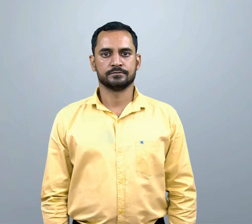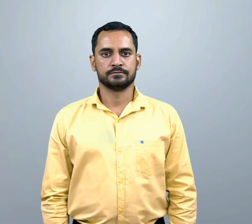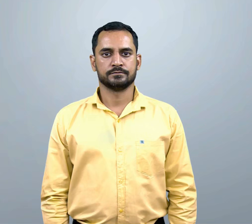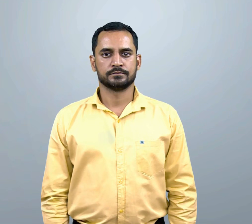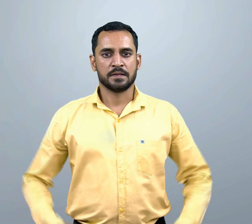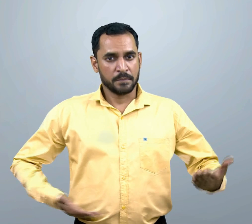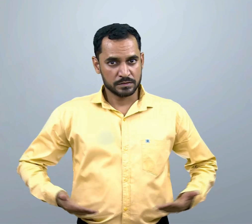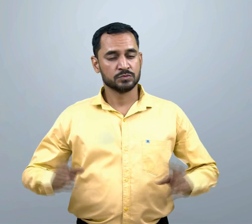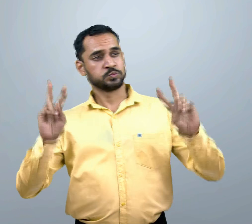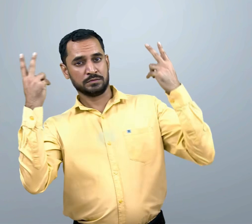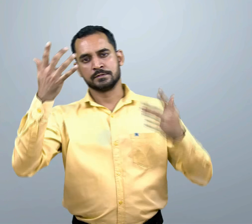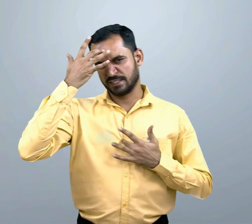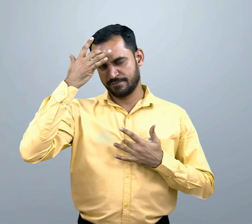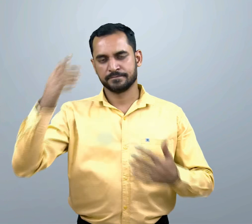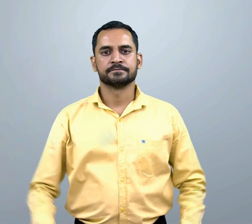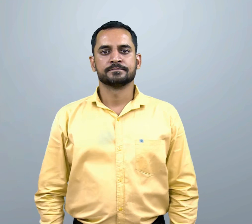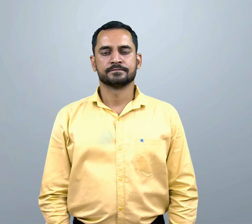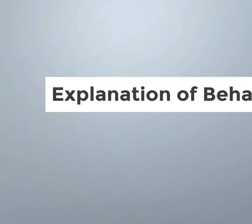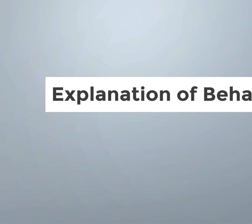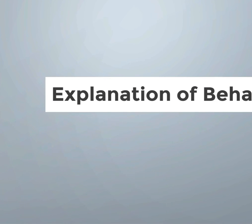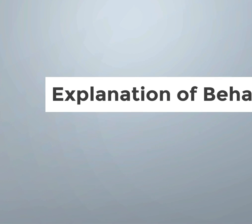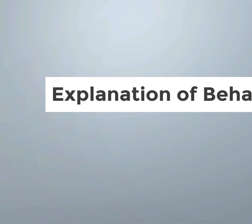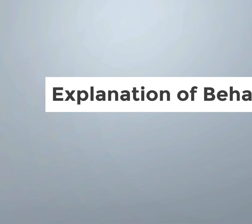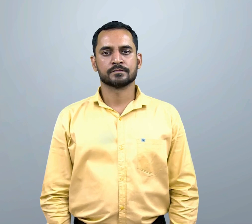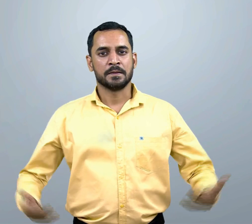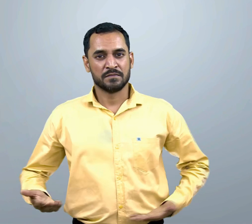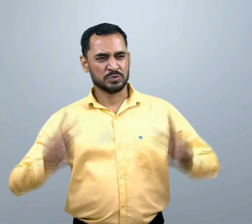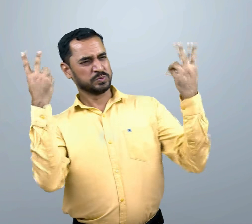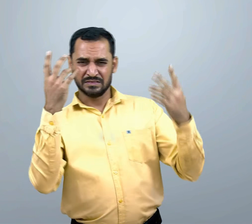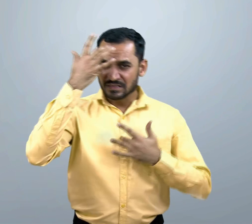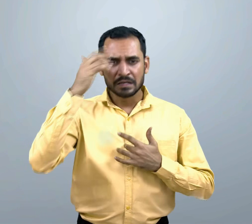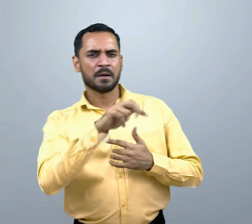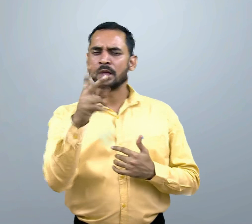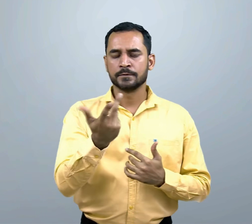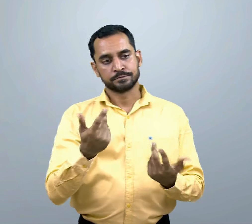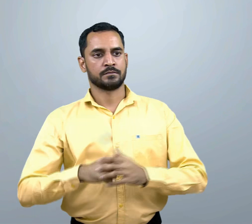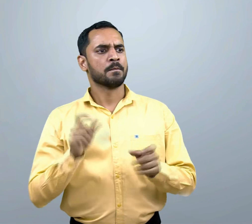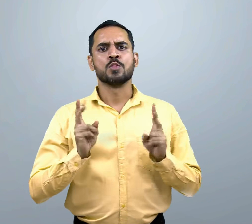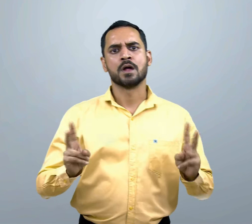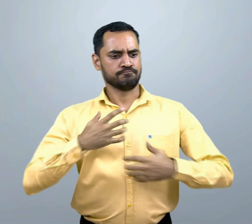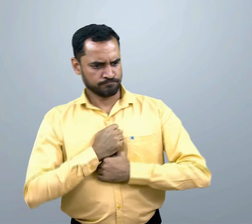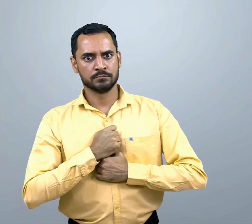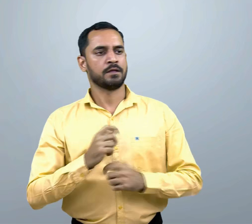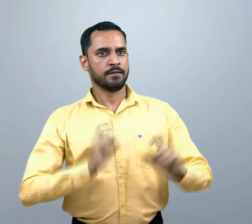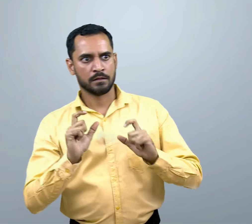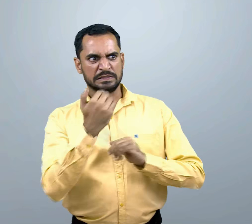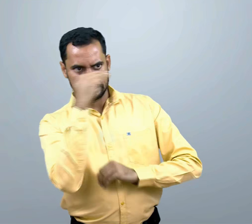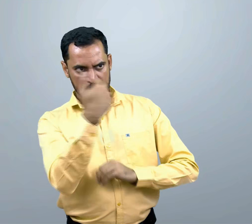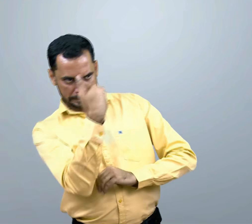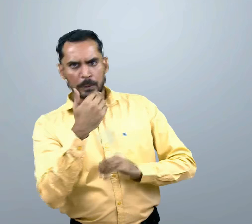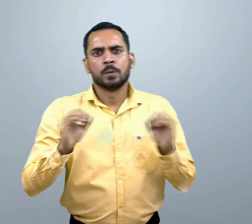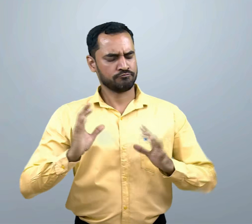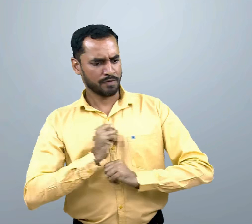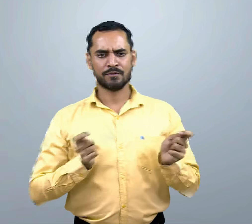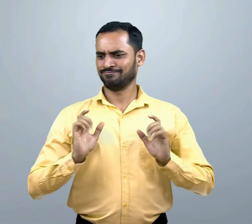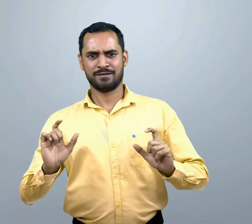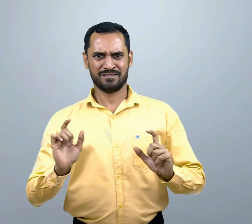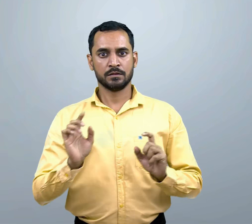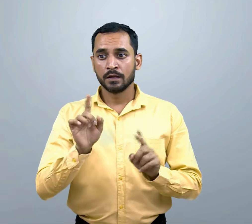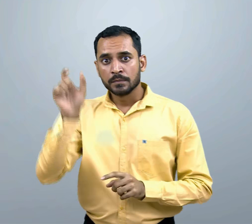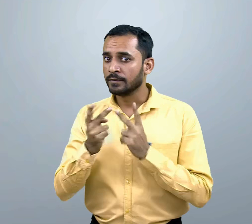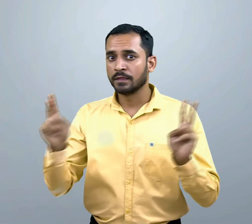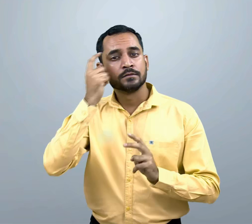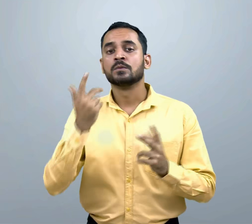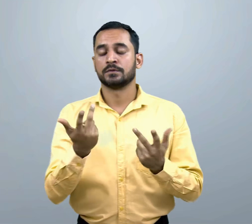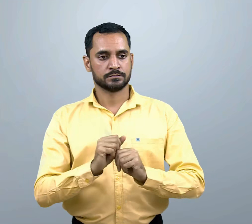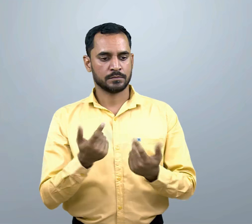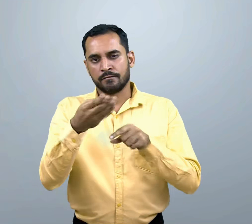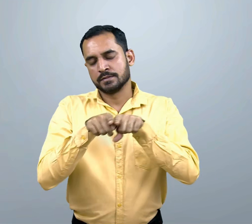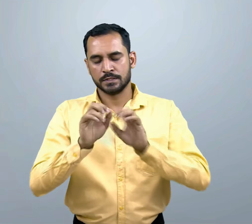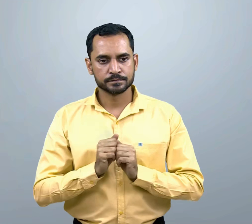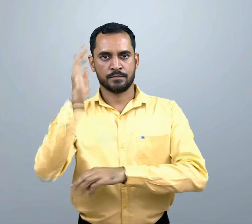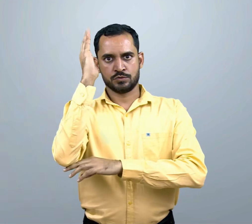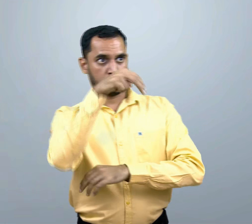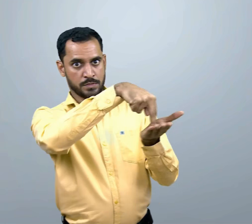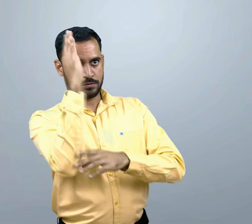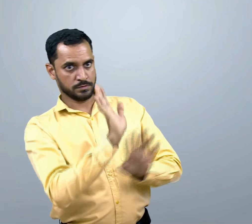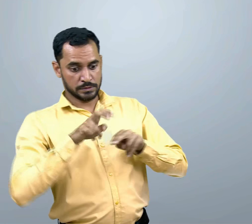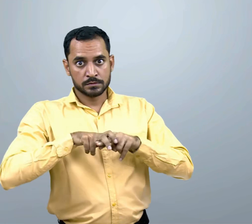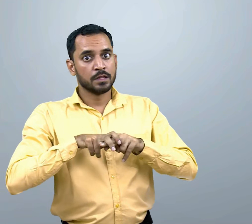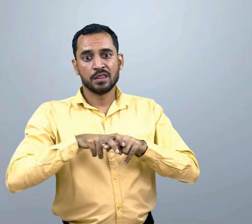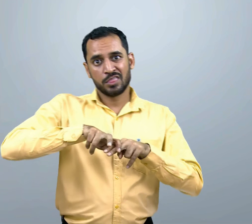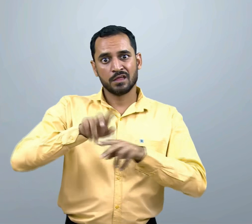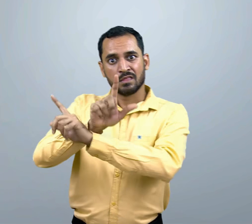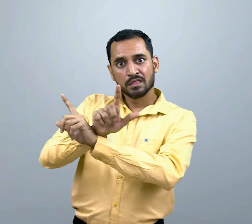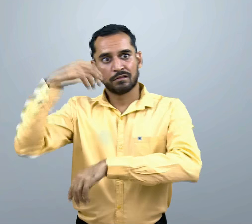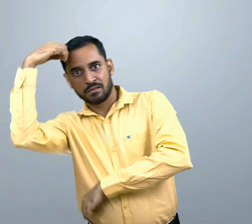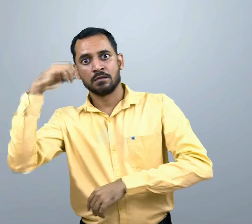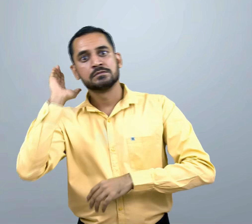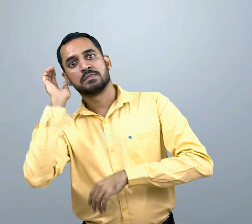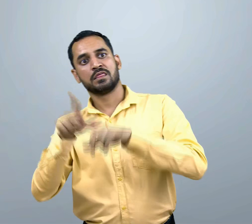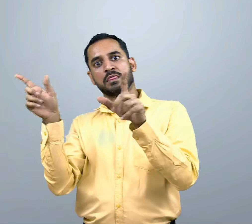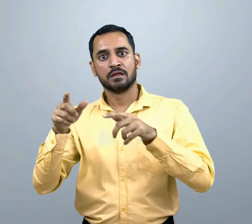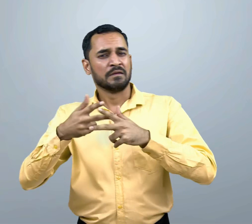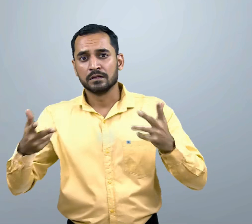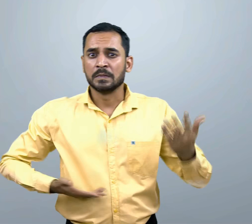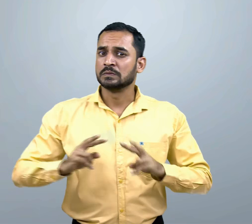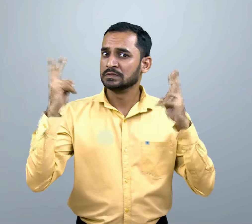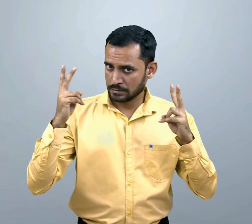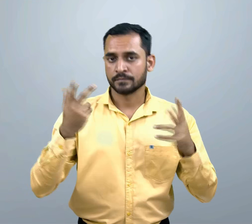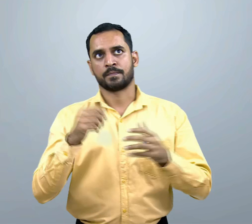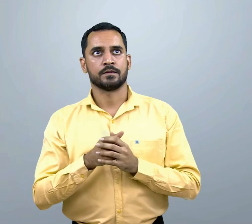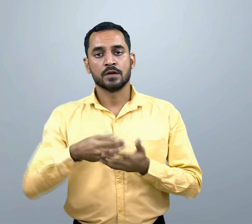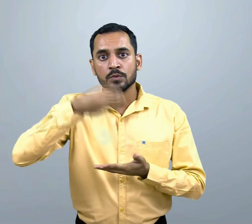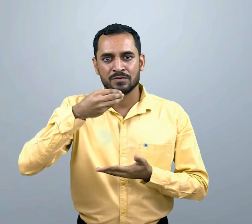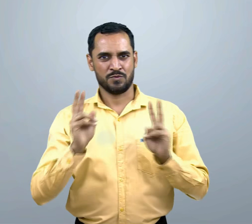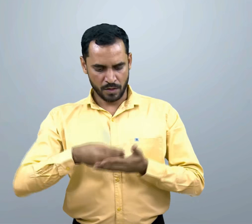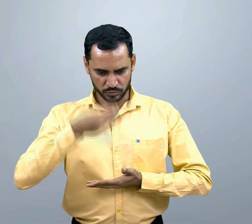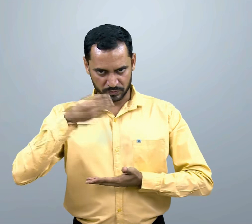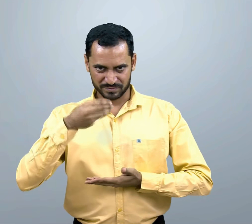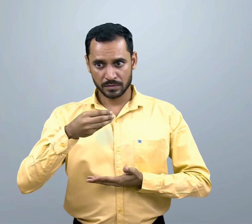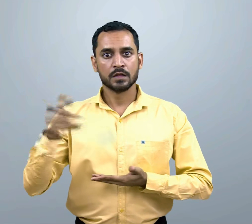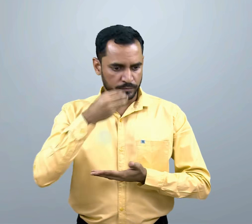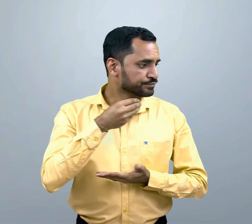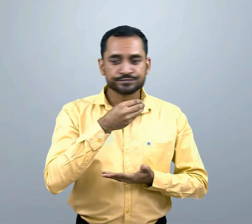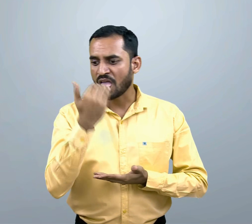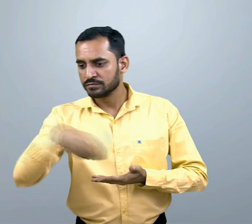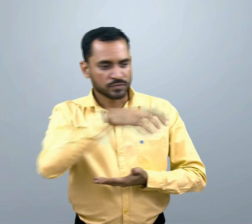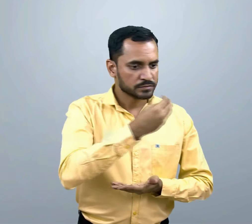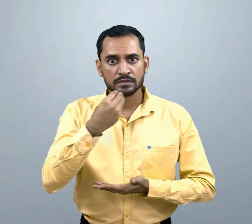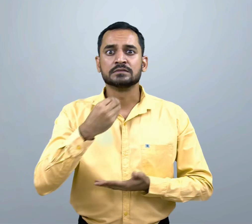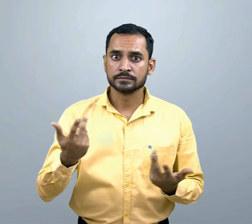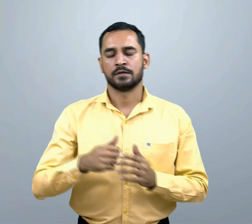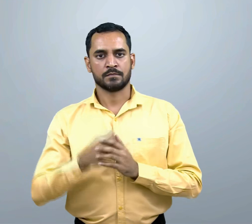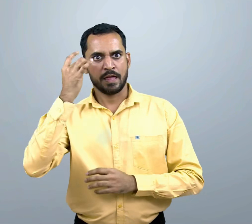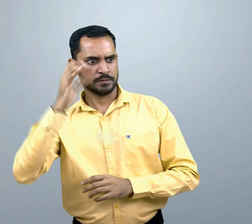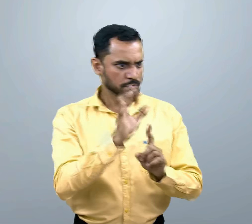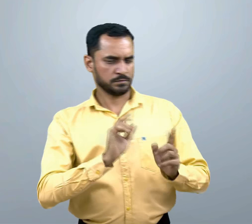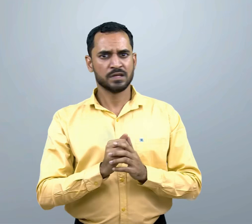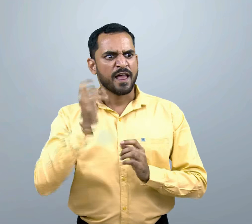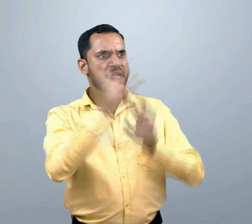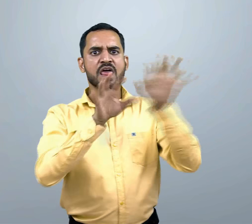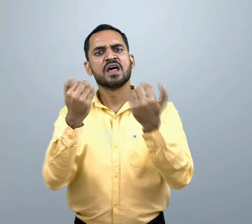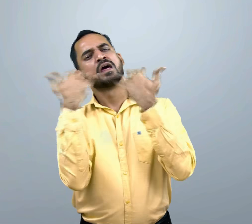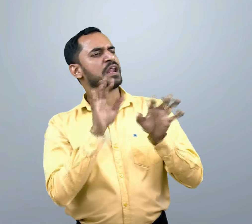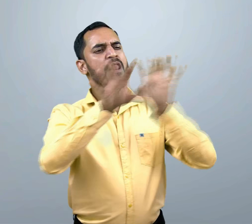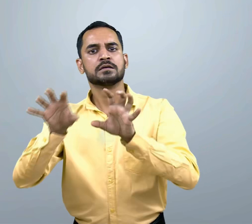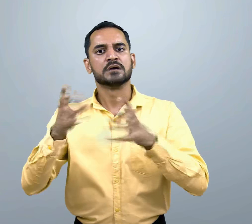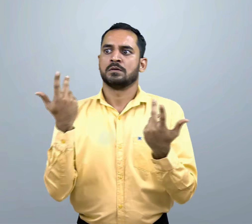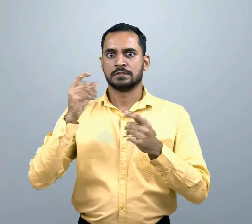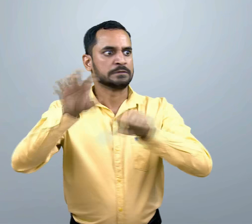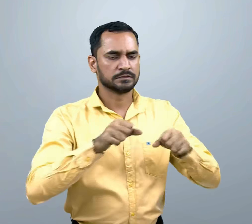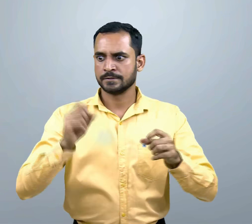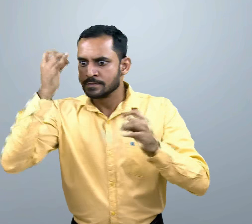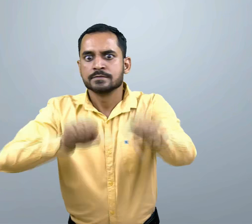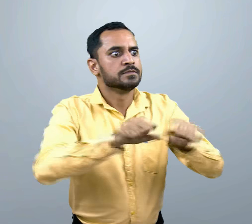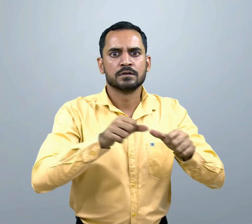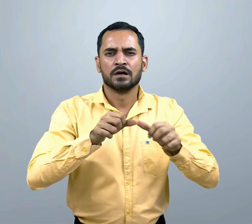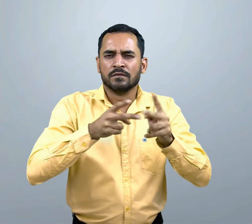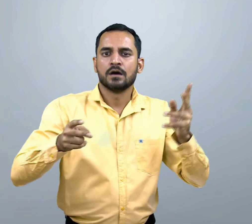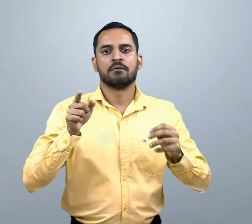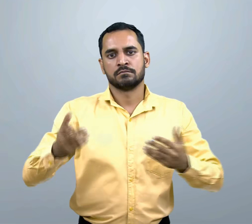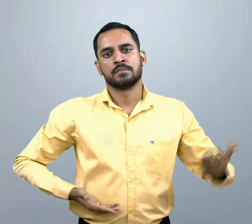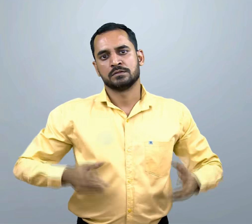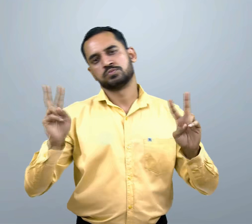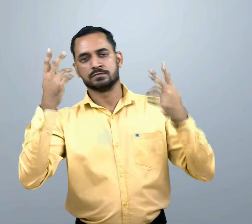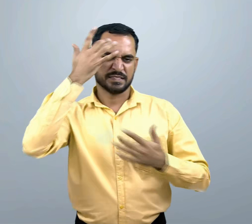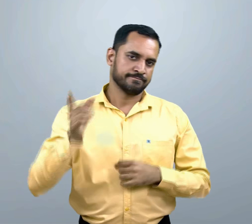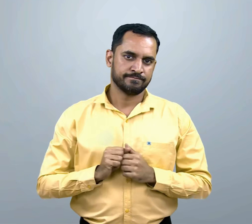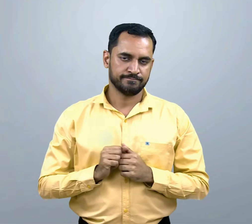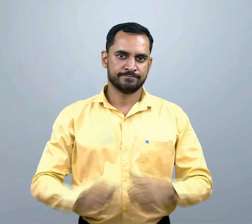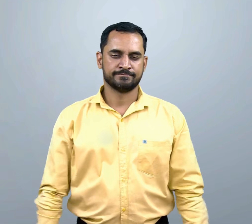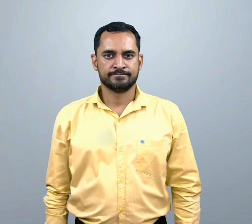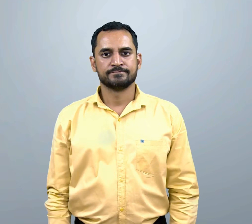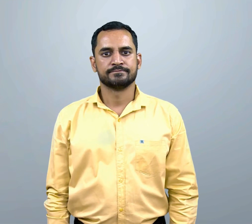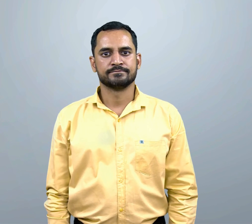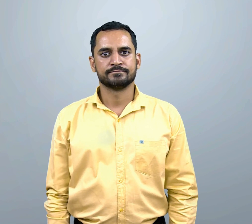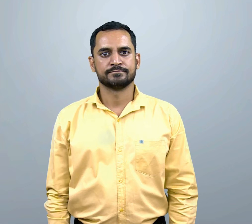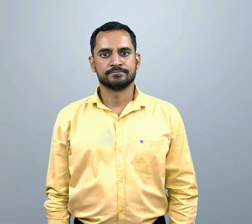Behavioural disorders